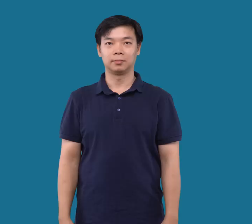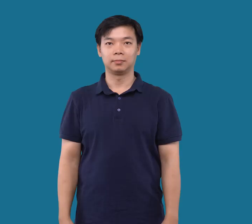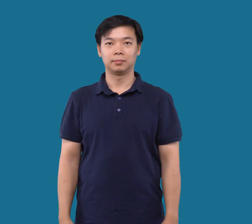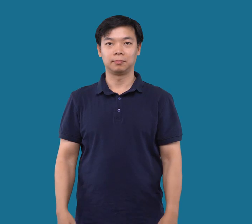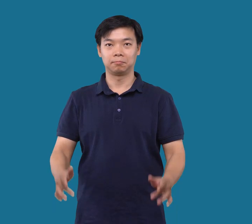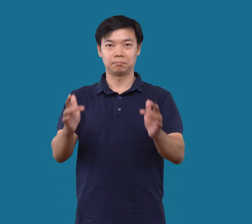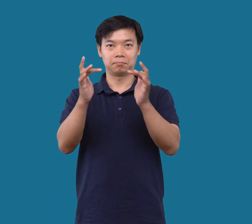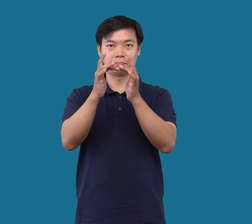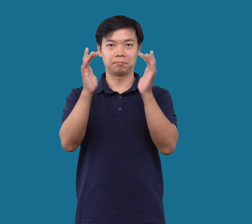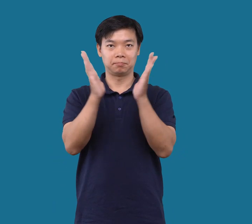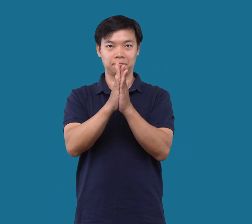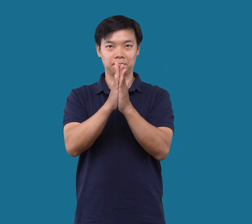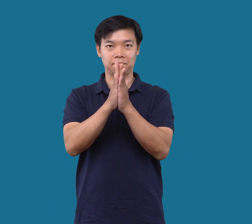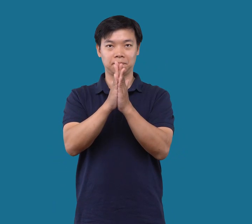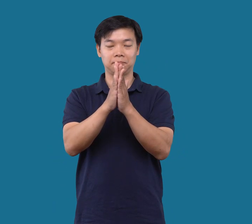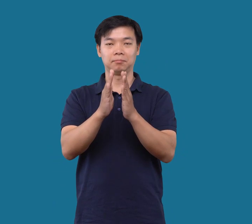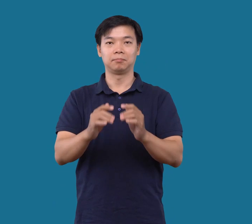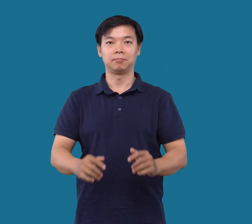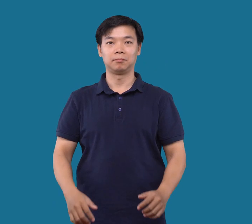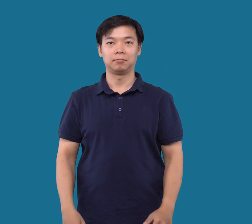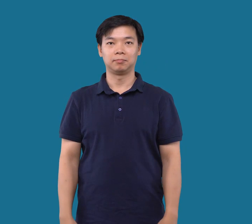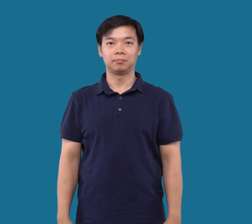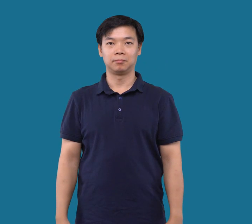công bằng